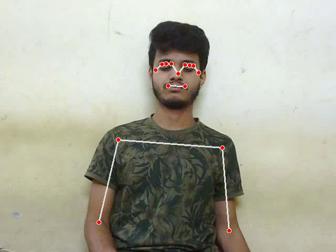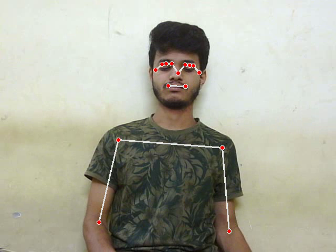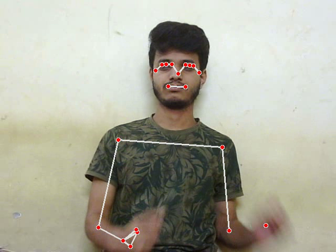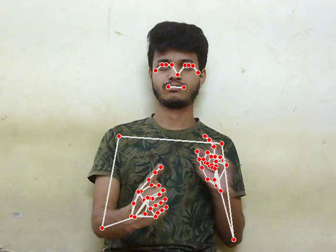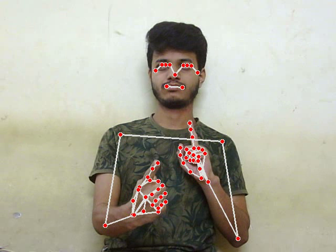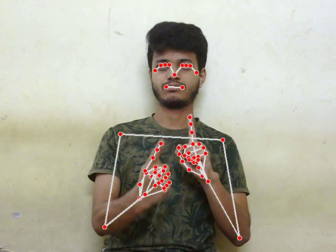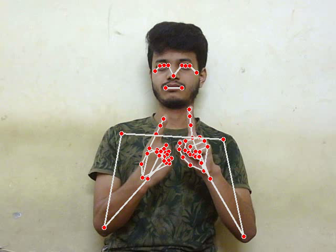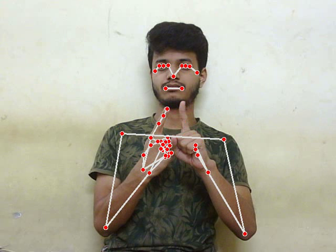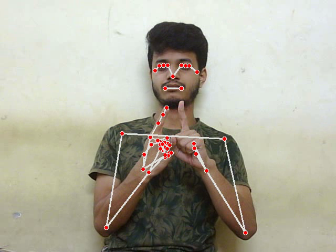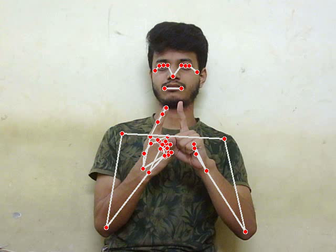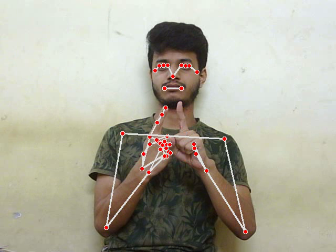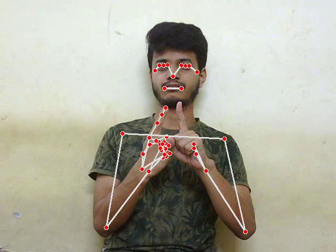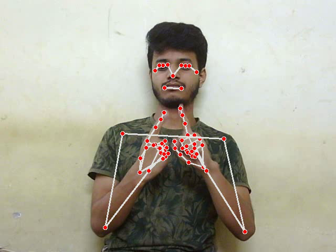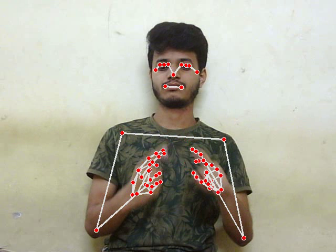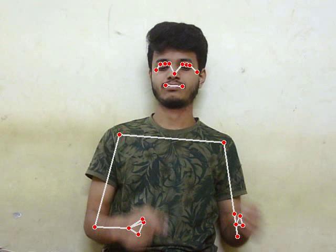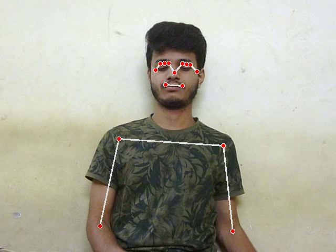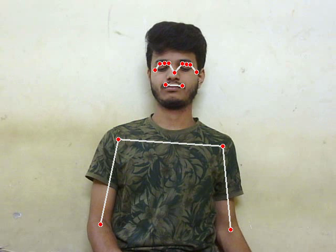meet